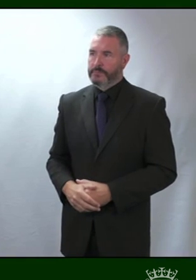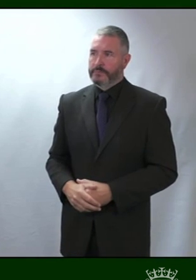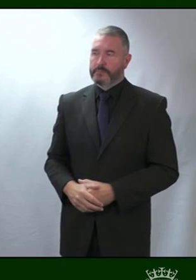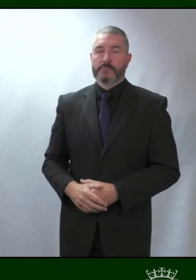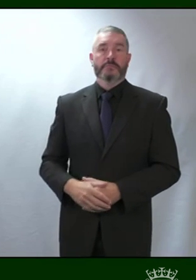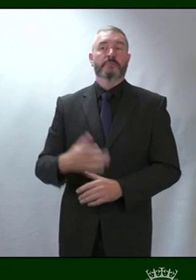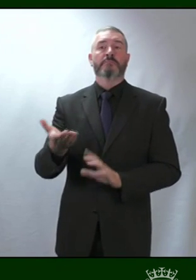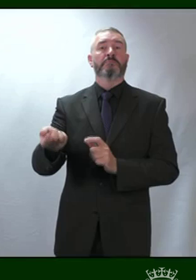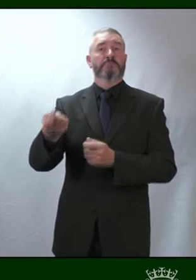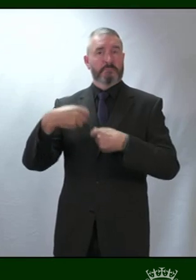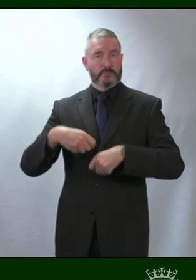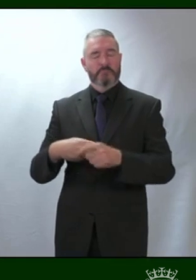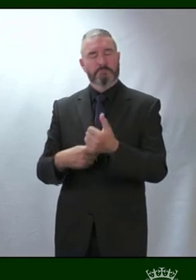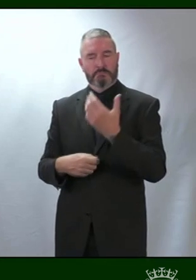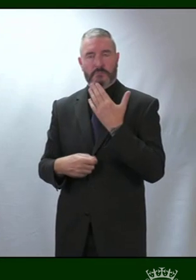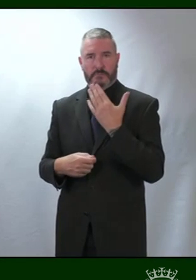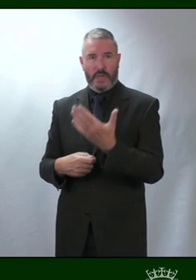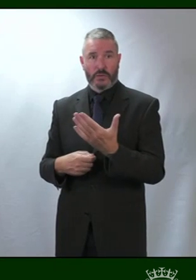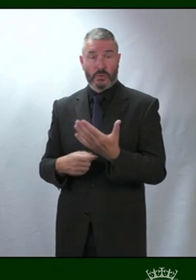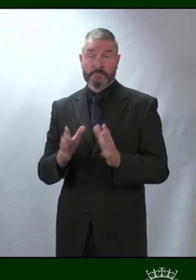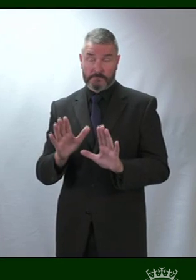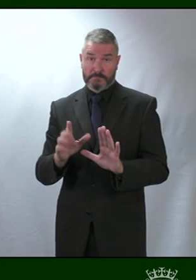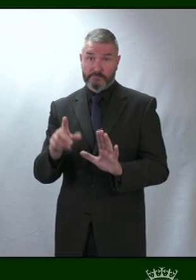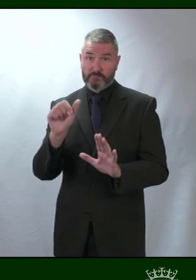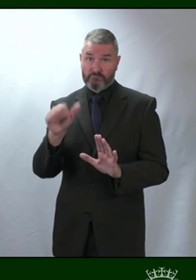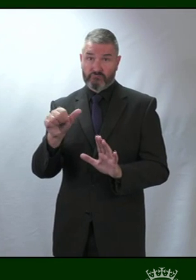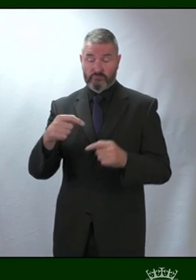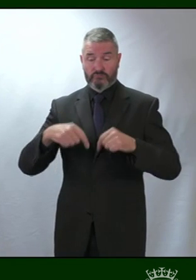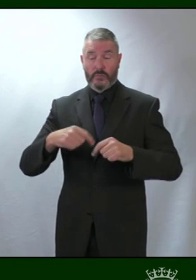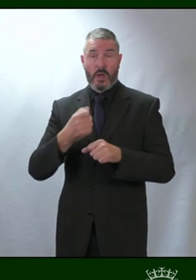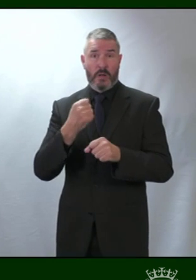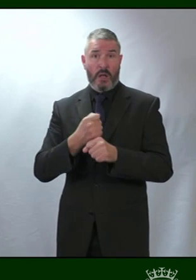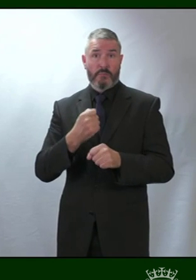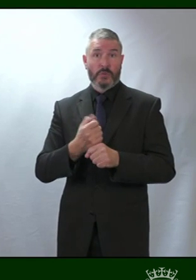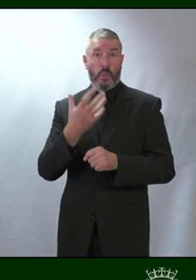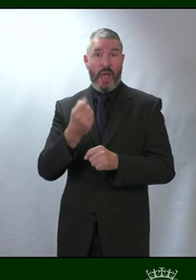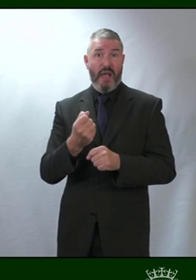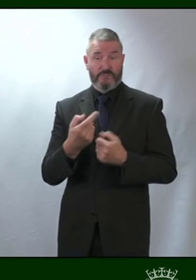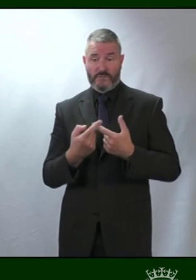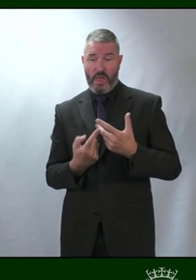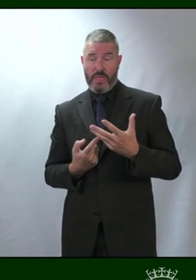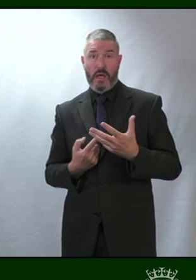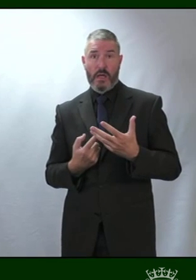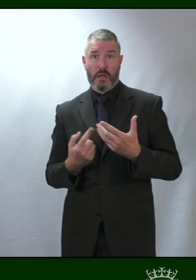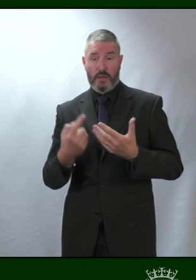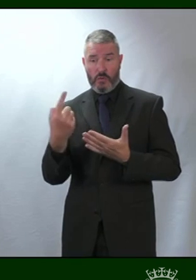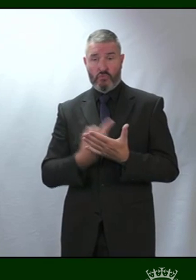The hon. Gentleman is right in the sense that of course the Government are going to come forward with further measures.